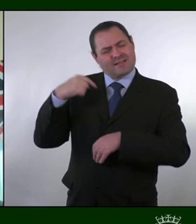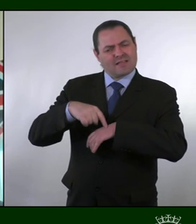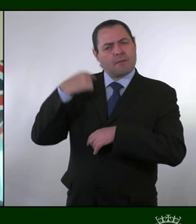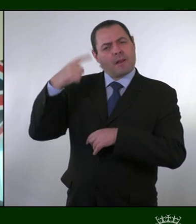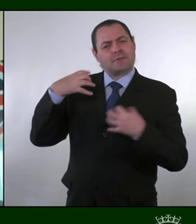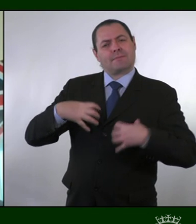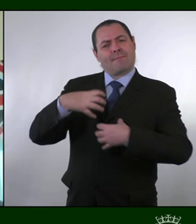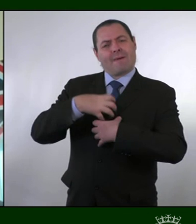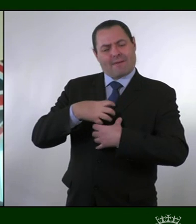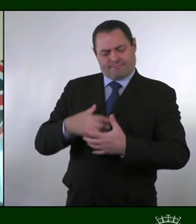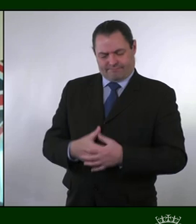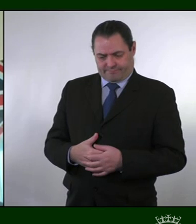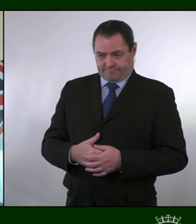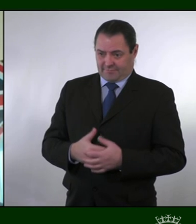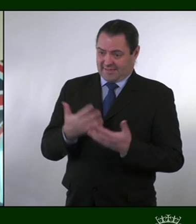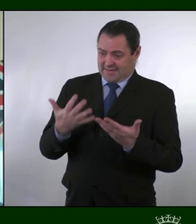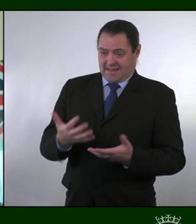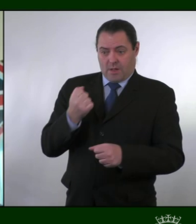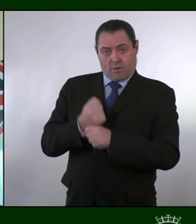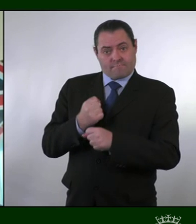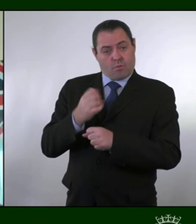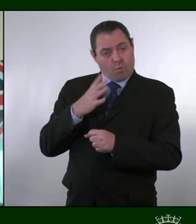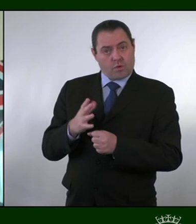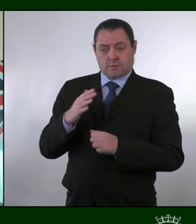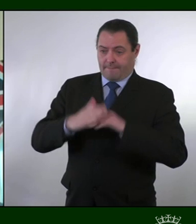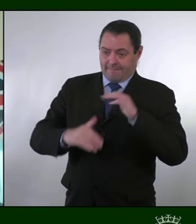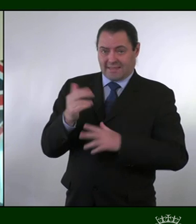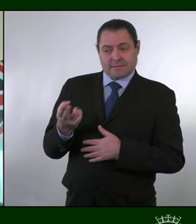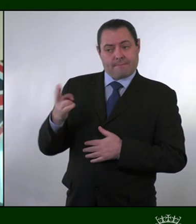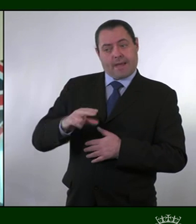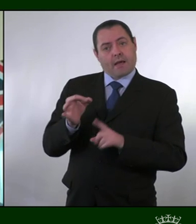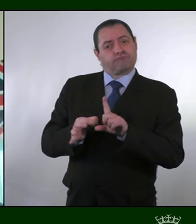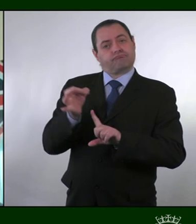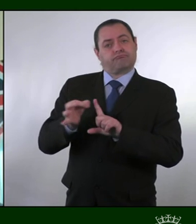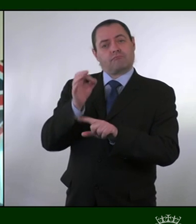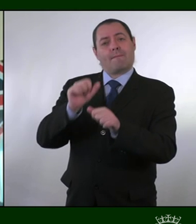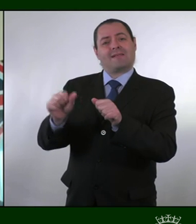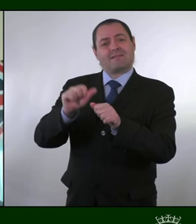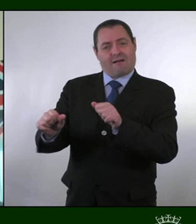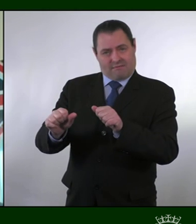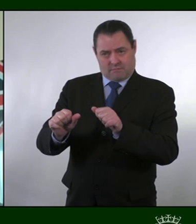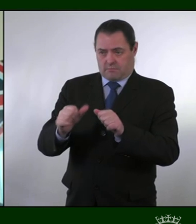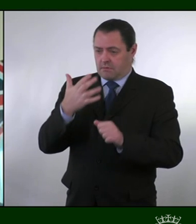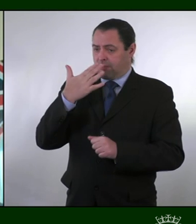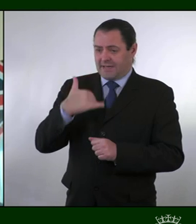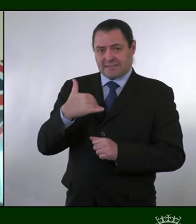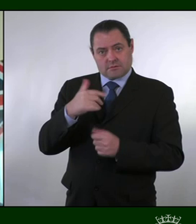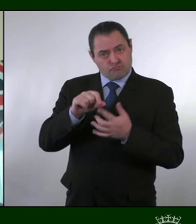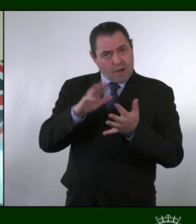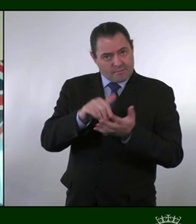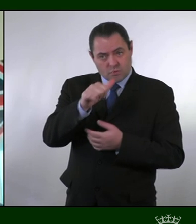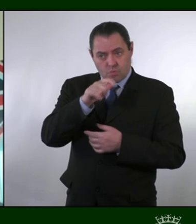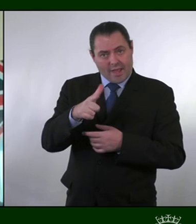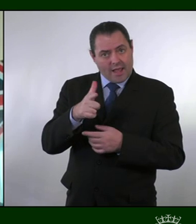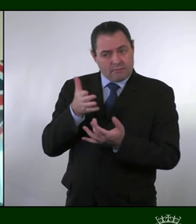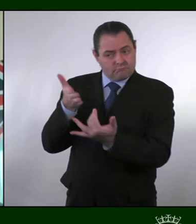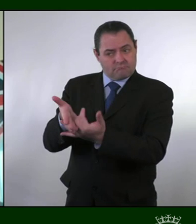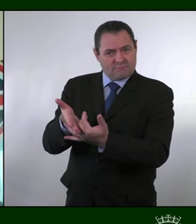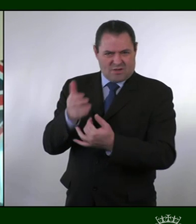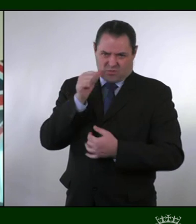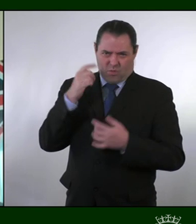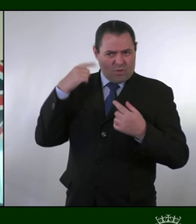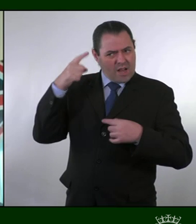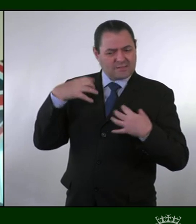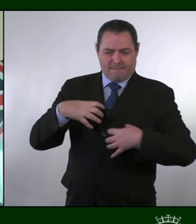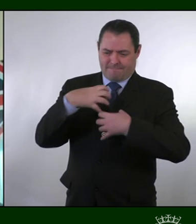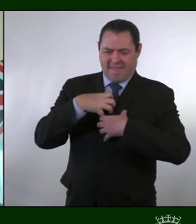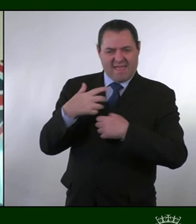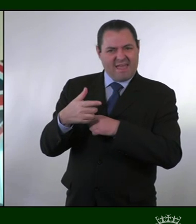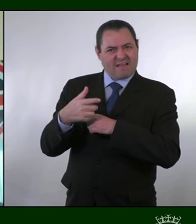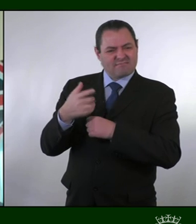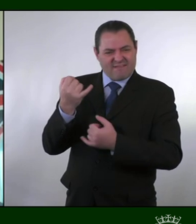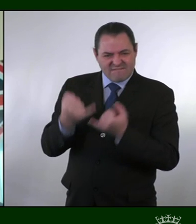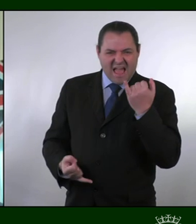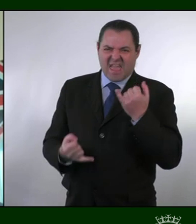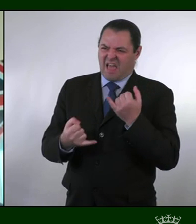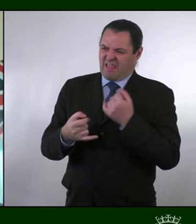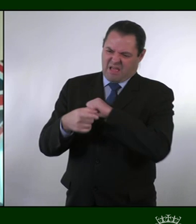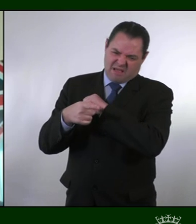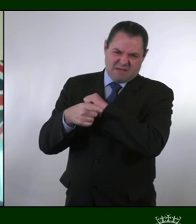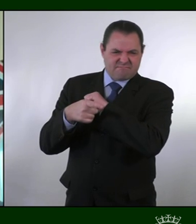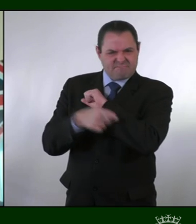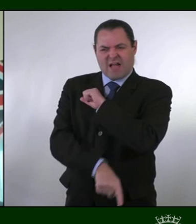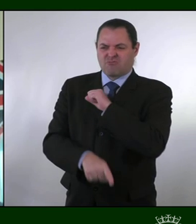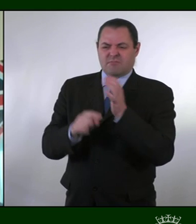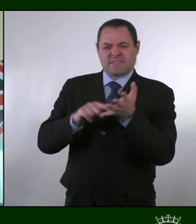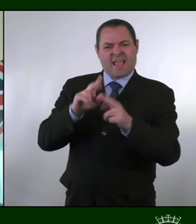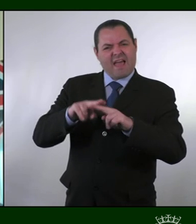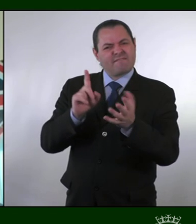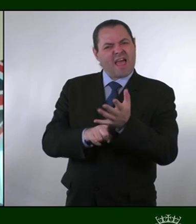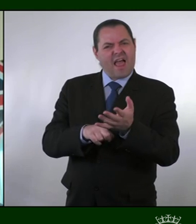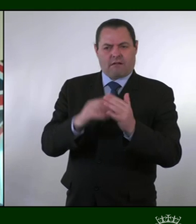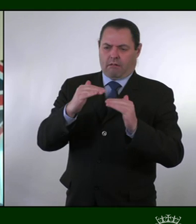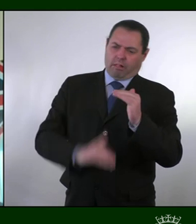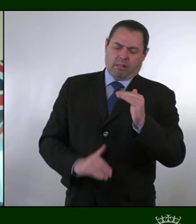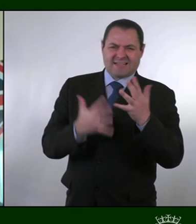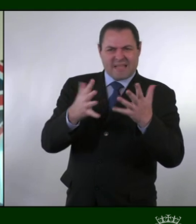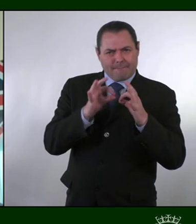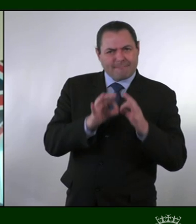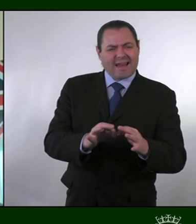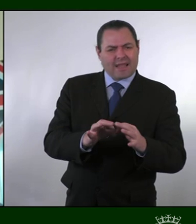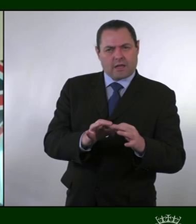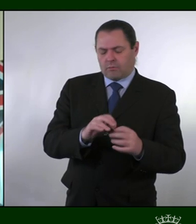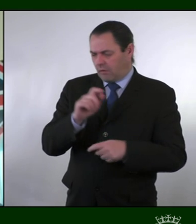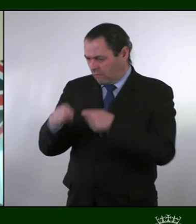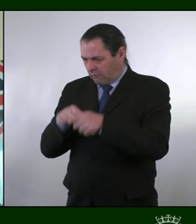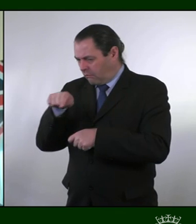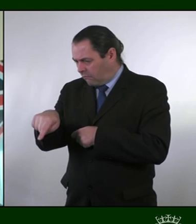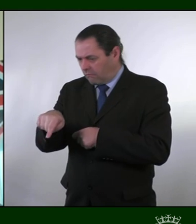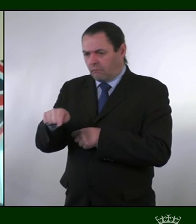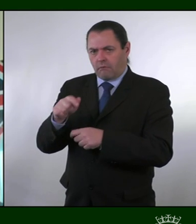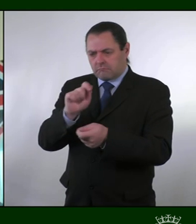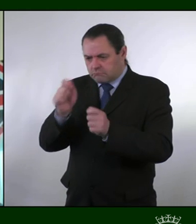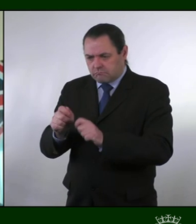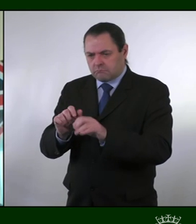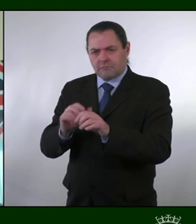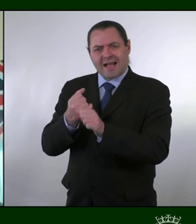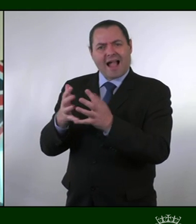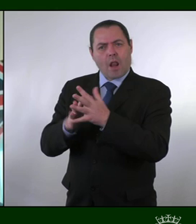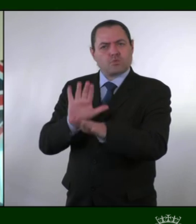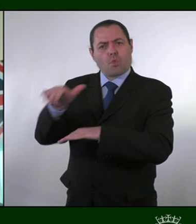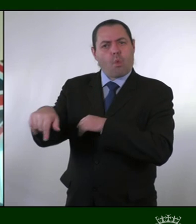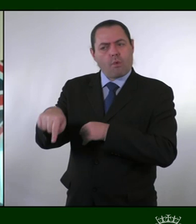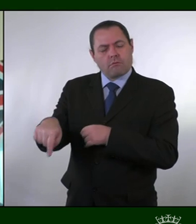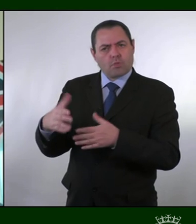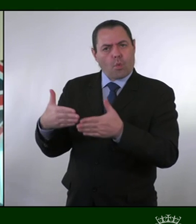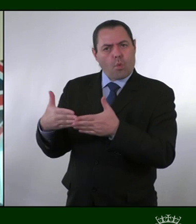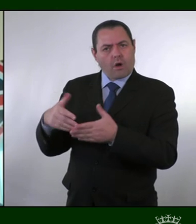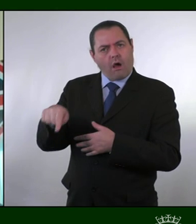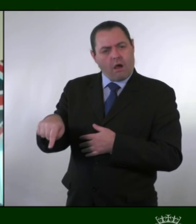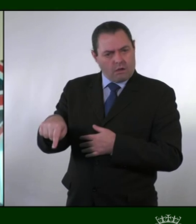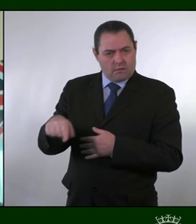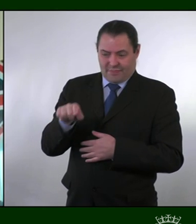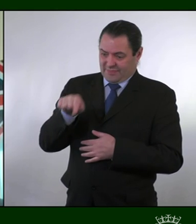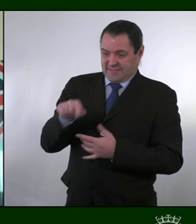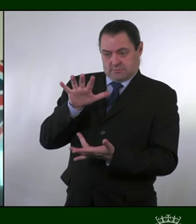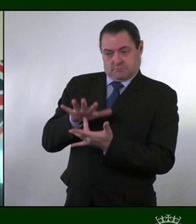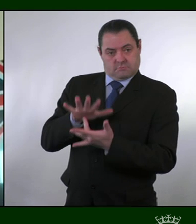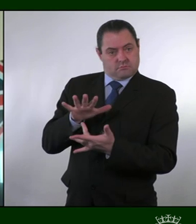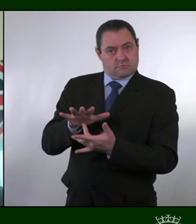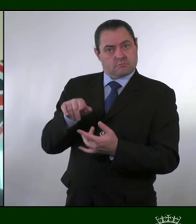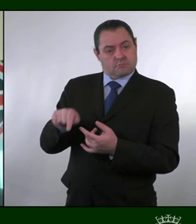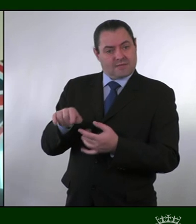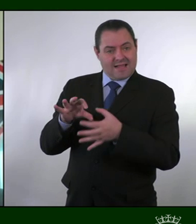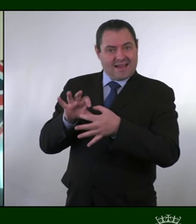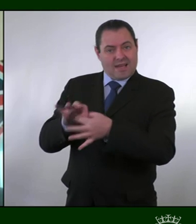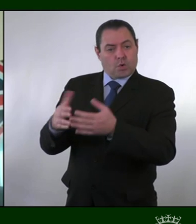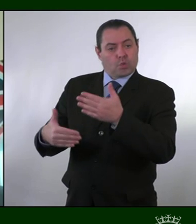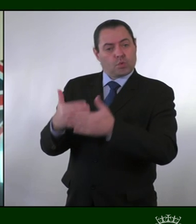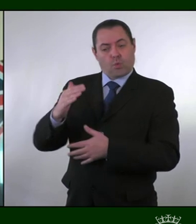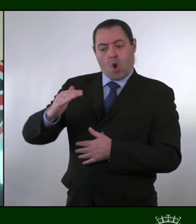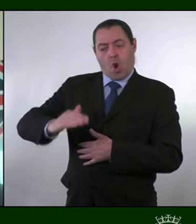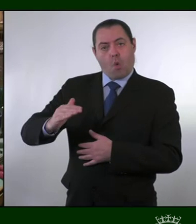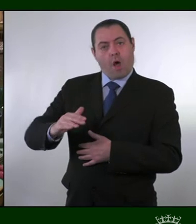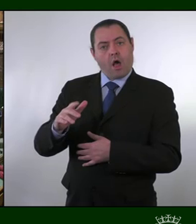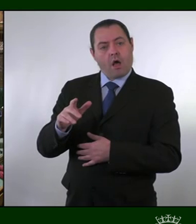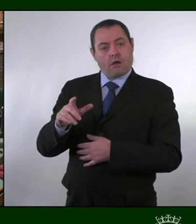So as part of this Government’s plans to build back better, will he commit today to stepping in where Sadiq Khan has failed—bankrupting Transport for London to the tune of £10 billion—and guarantee the necessary funding to replace and reshape the junction, especially as it will form a major route to and from the new lower Thames crossing?